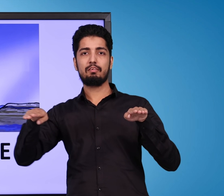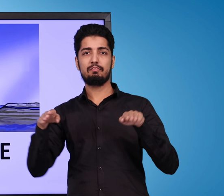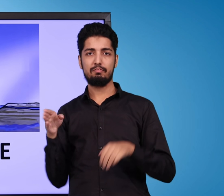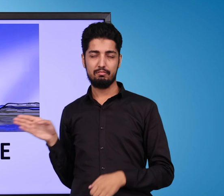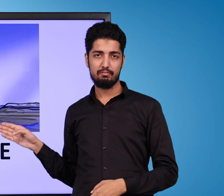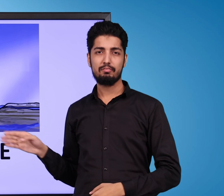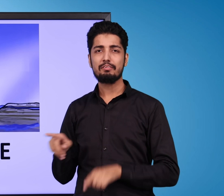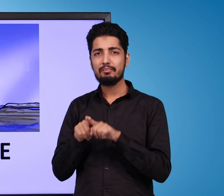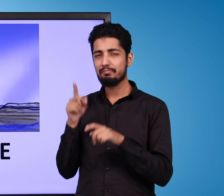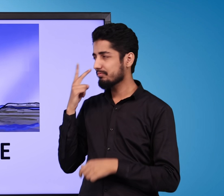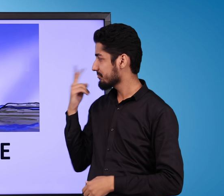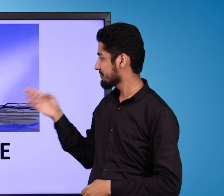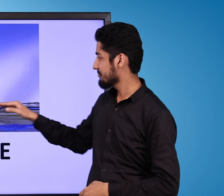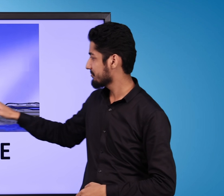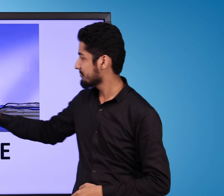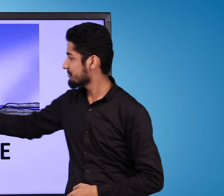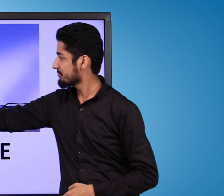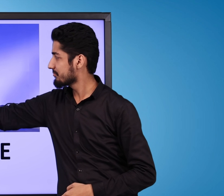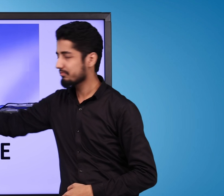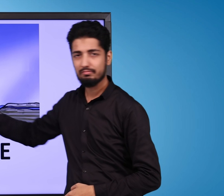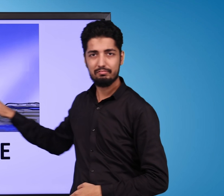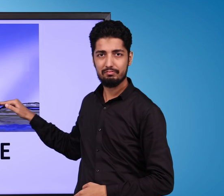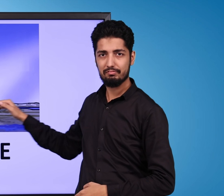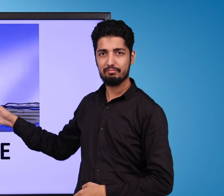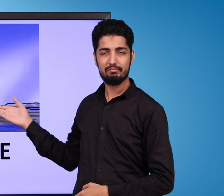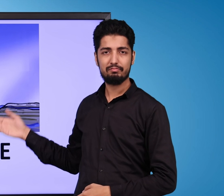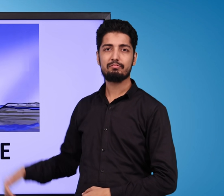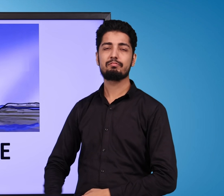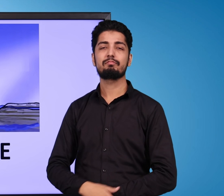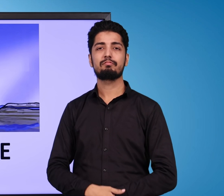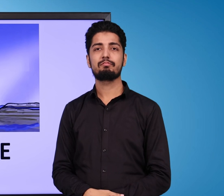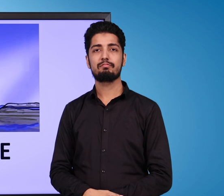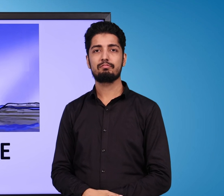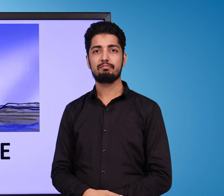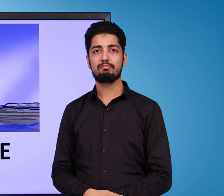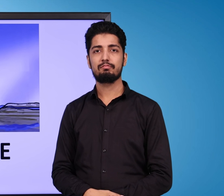The upper level of this layer is called the water table.